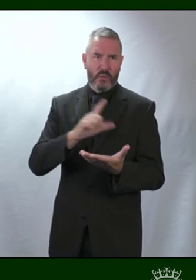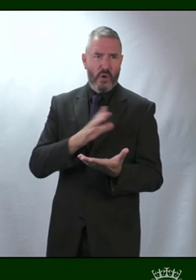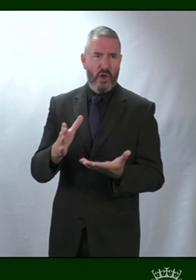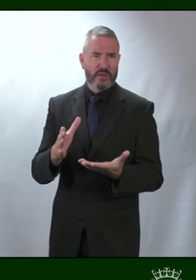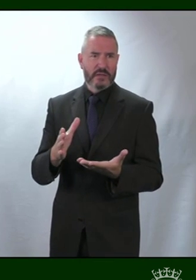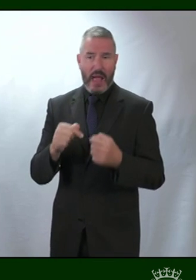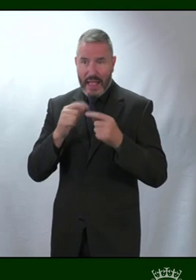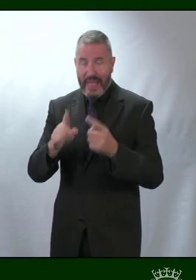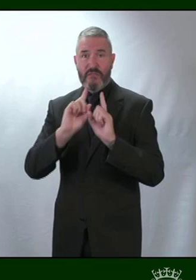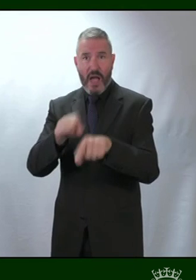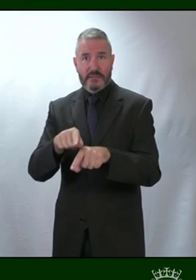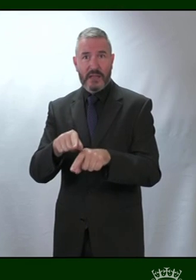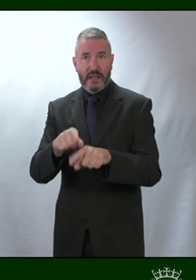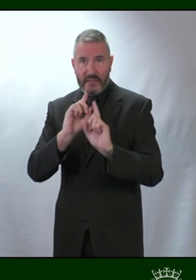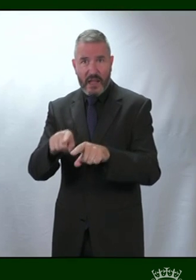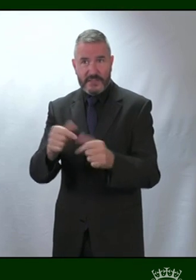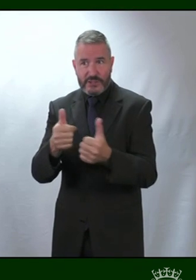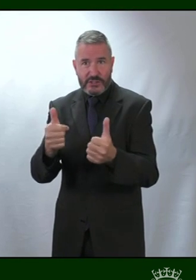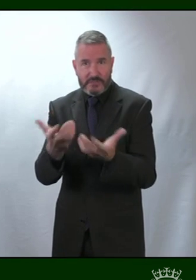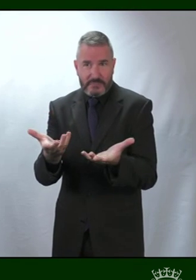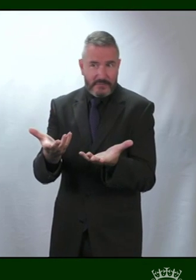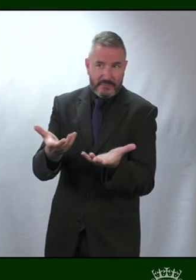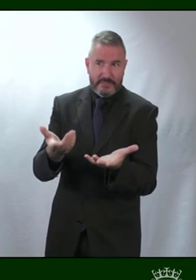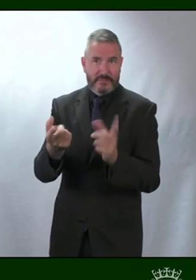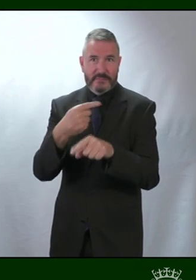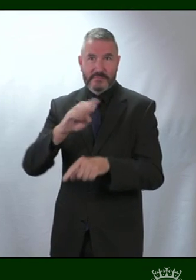I gave a very clear answer.